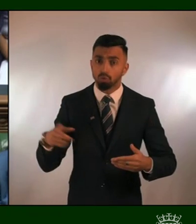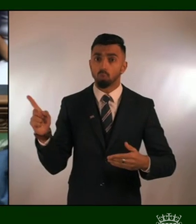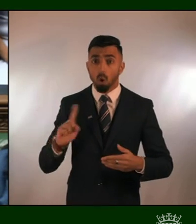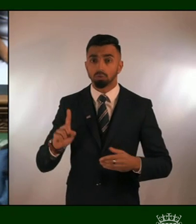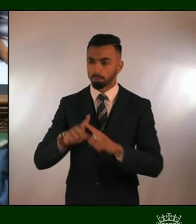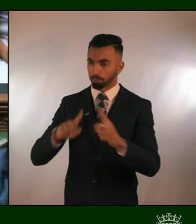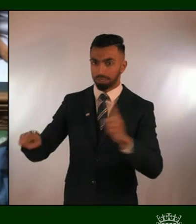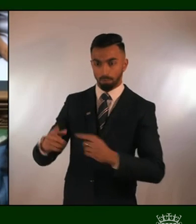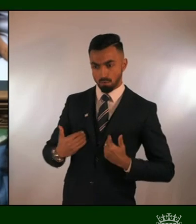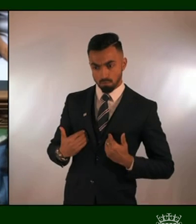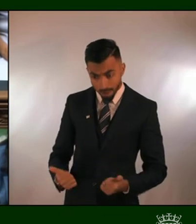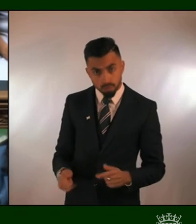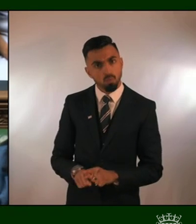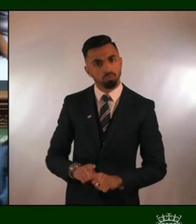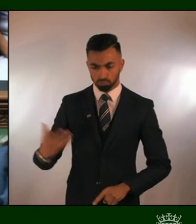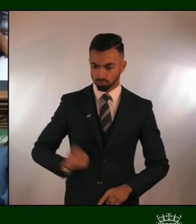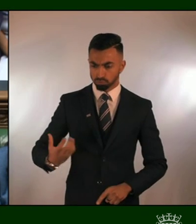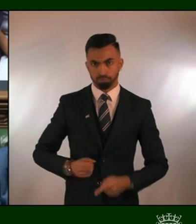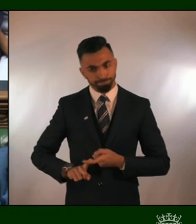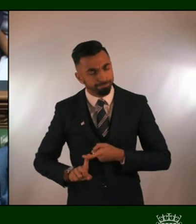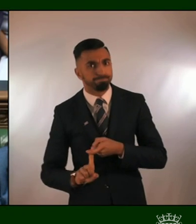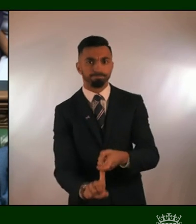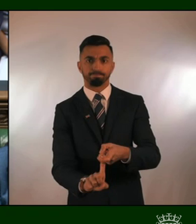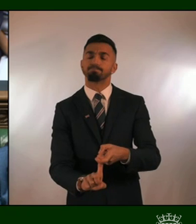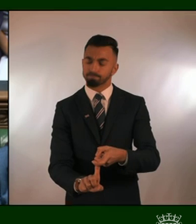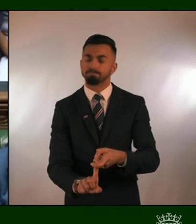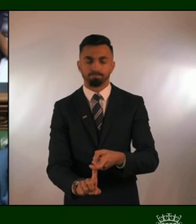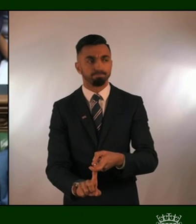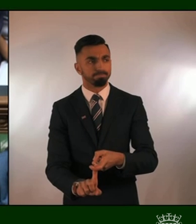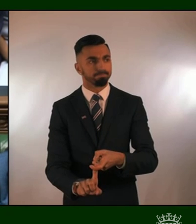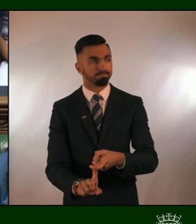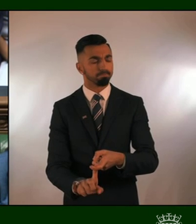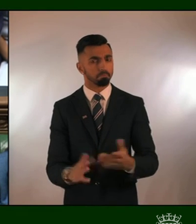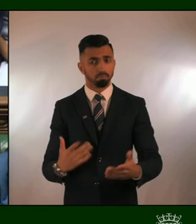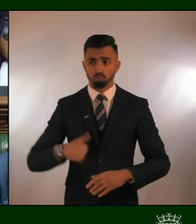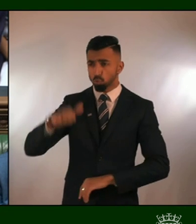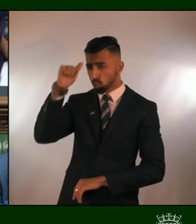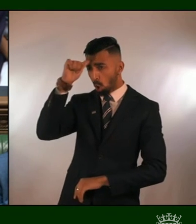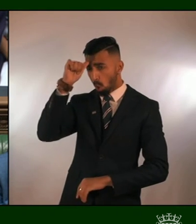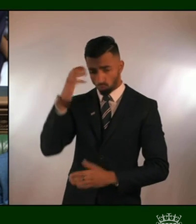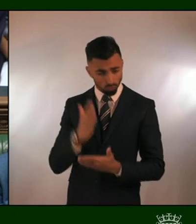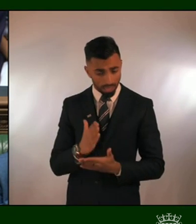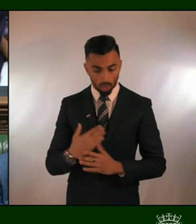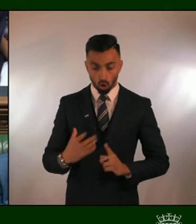We are clear that this is an issue above party.